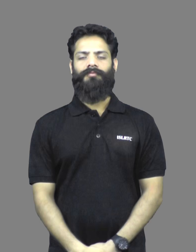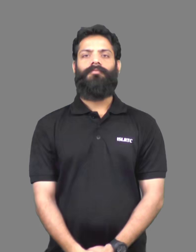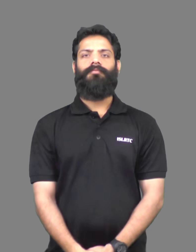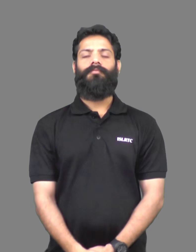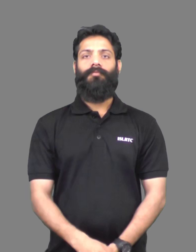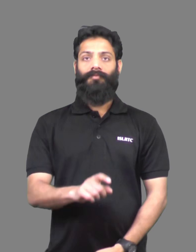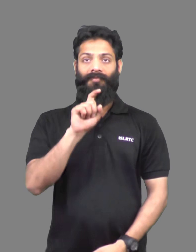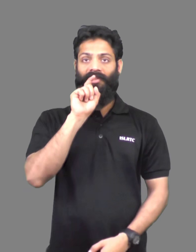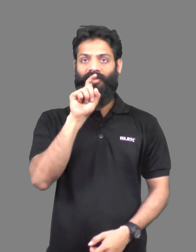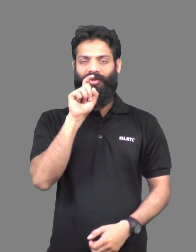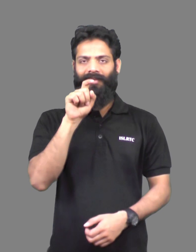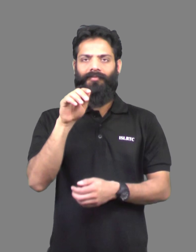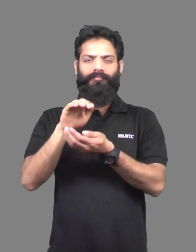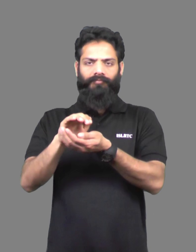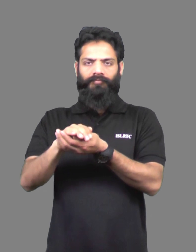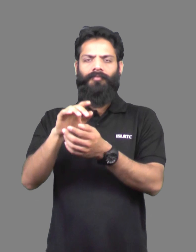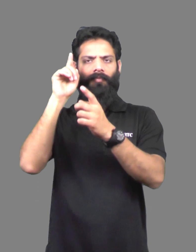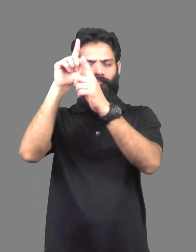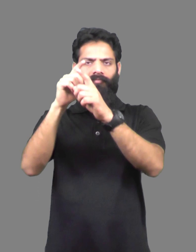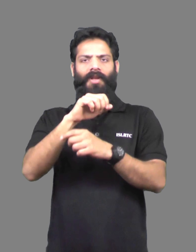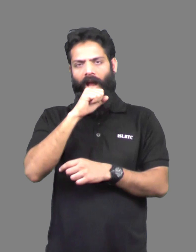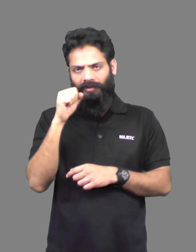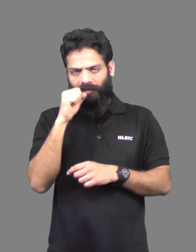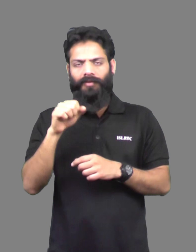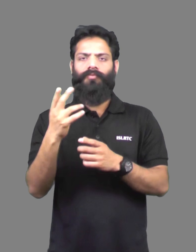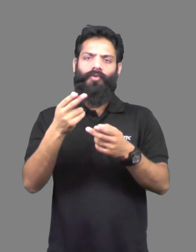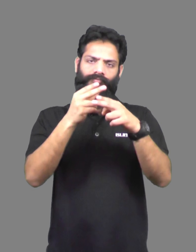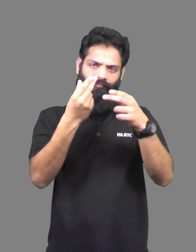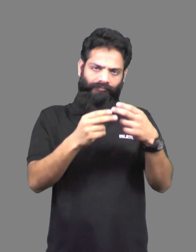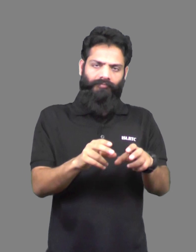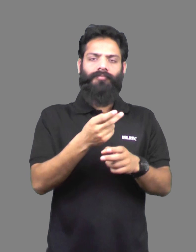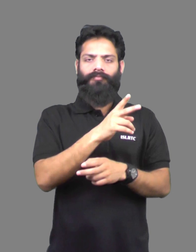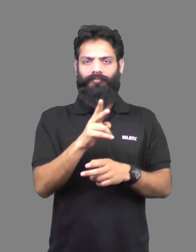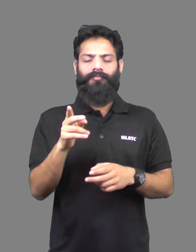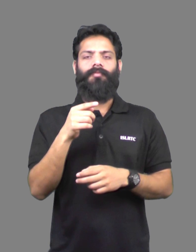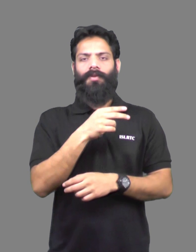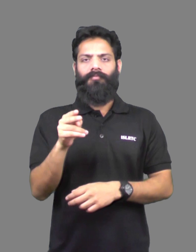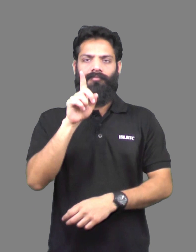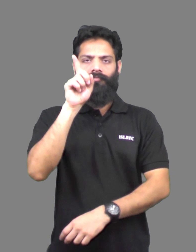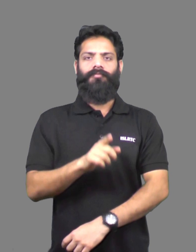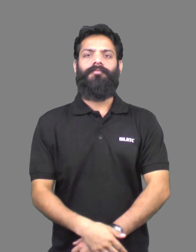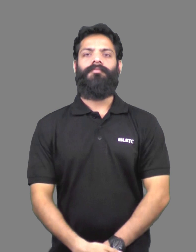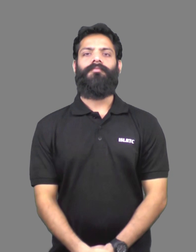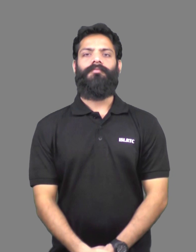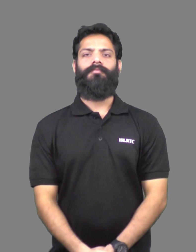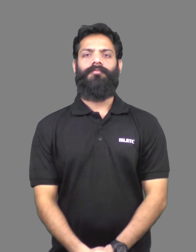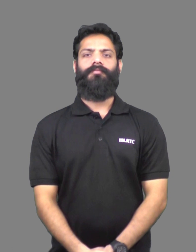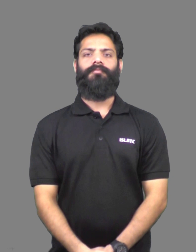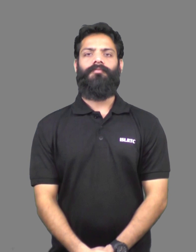Poultry Production